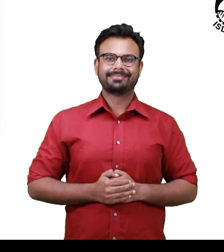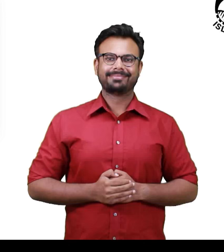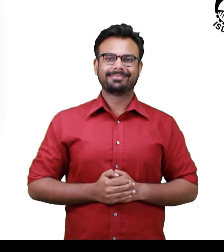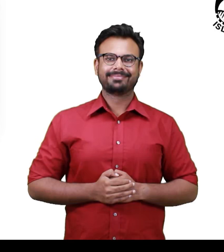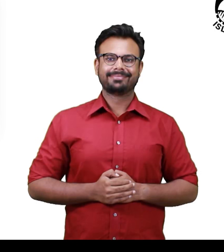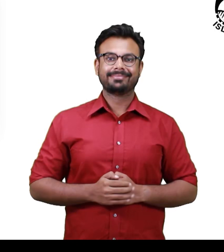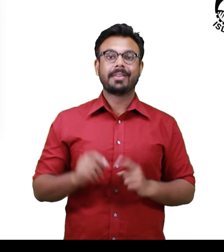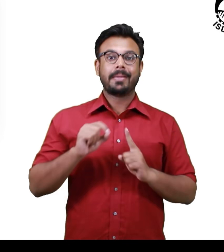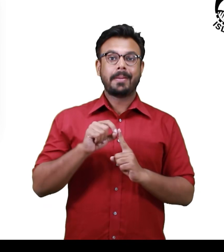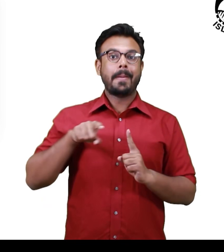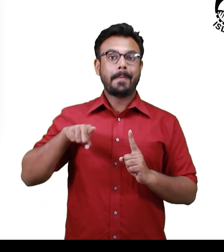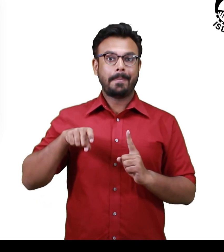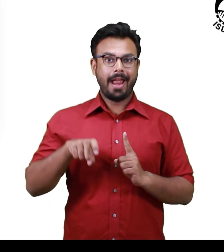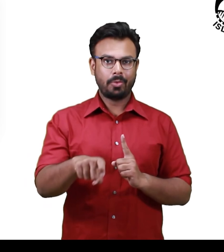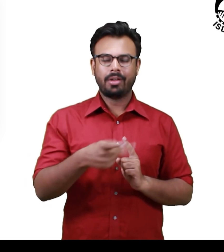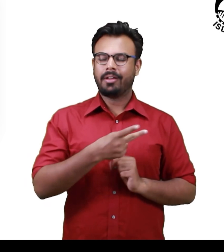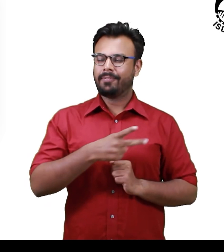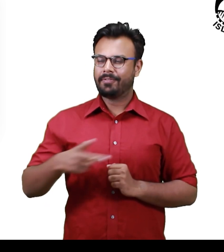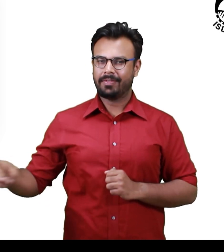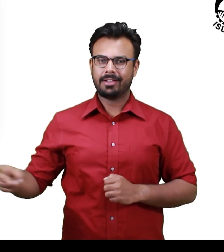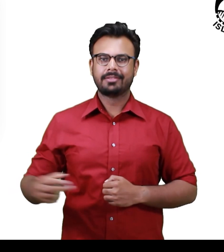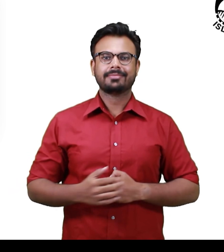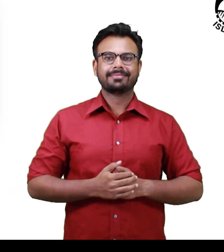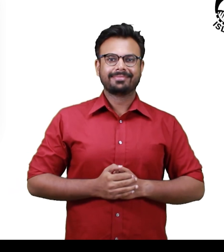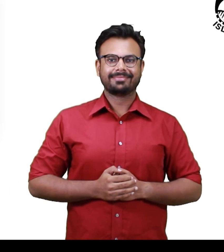Pathogen